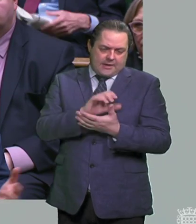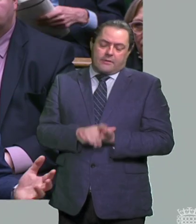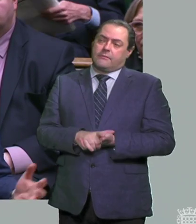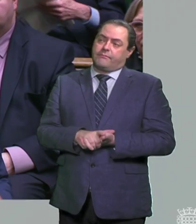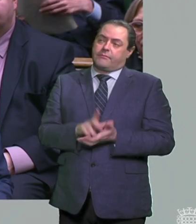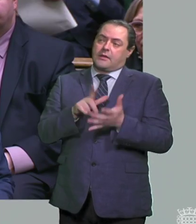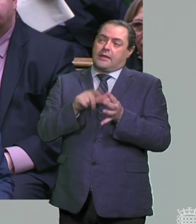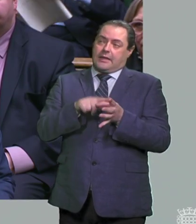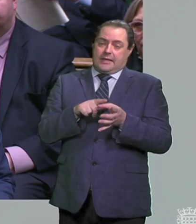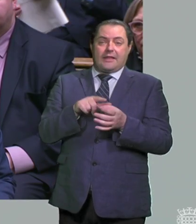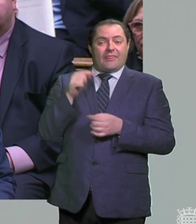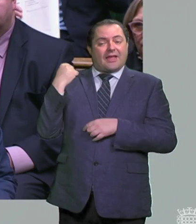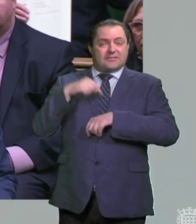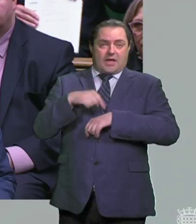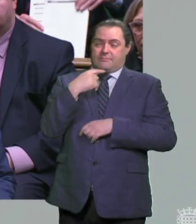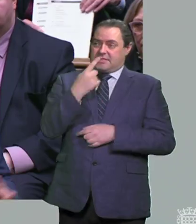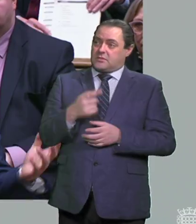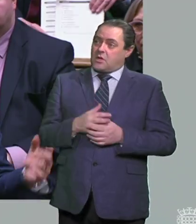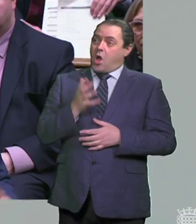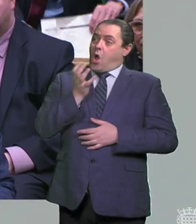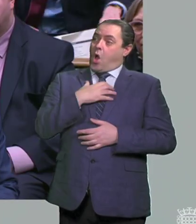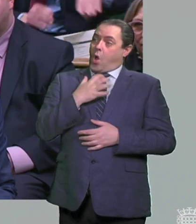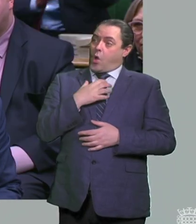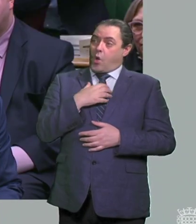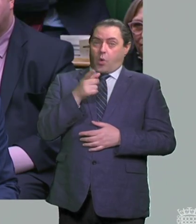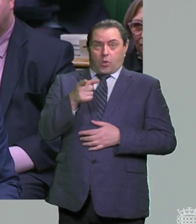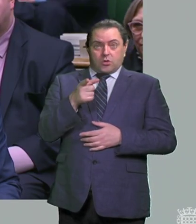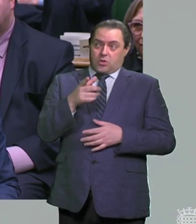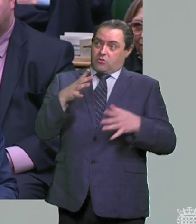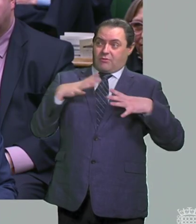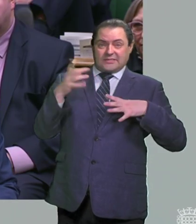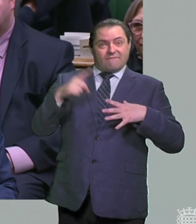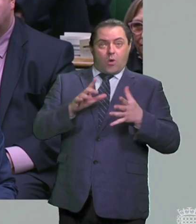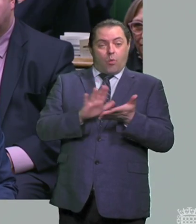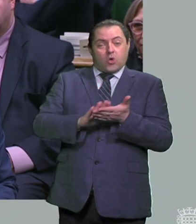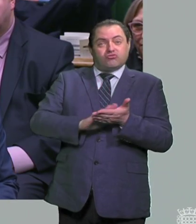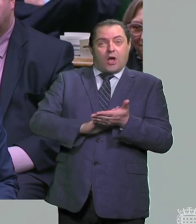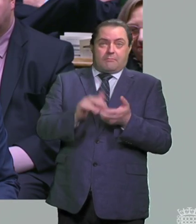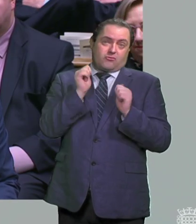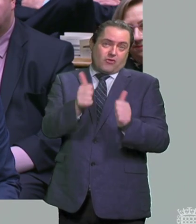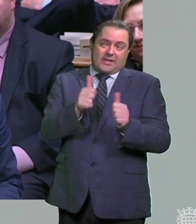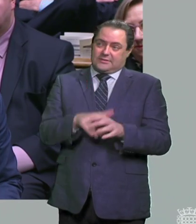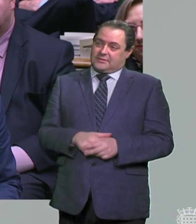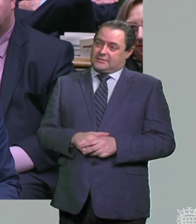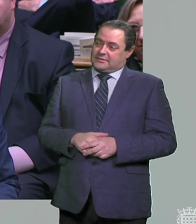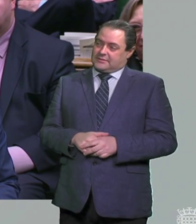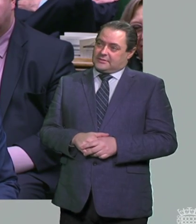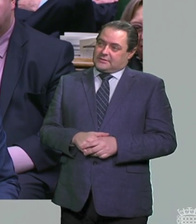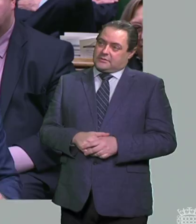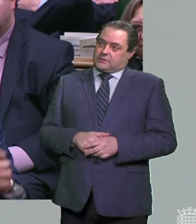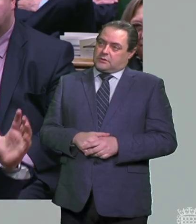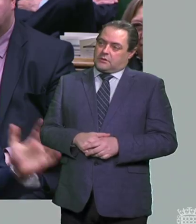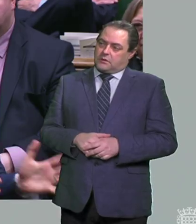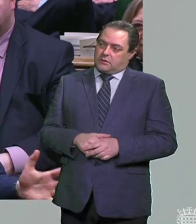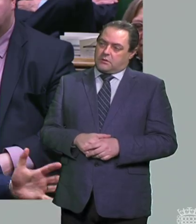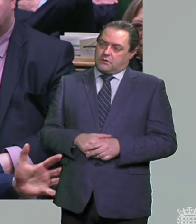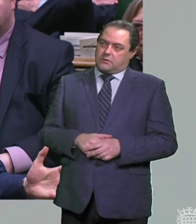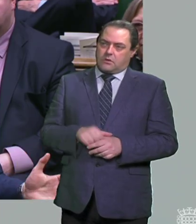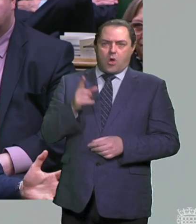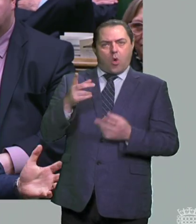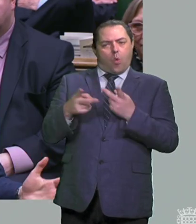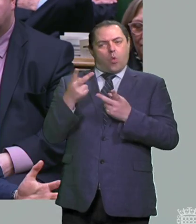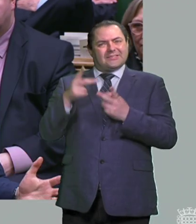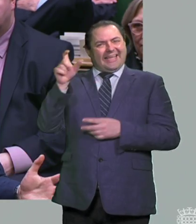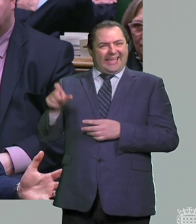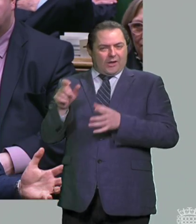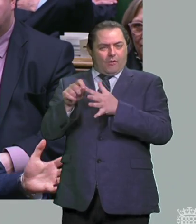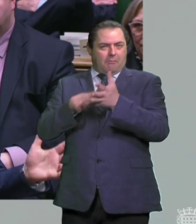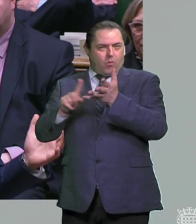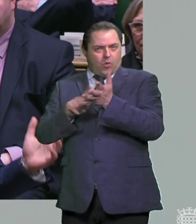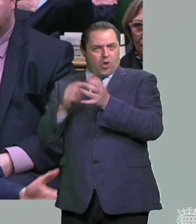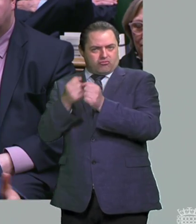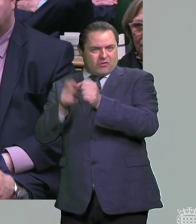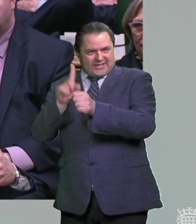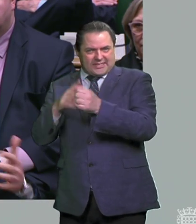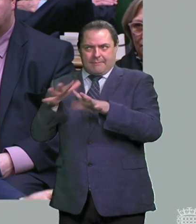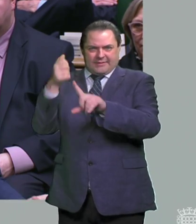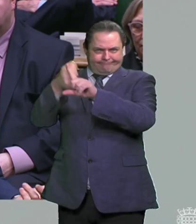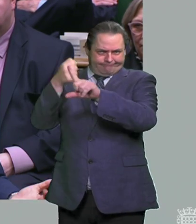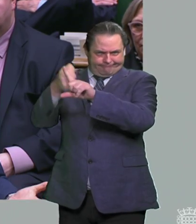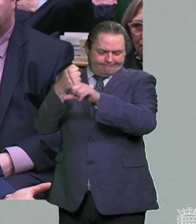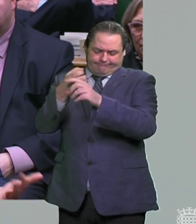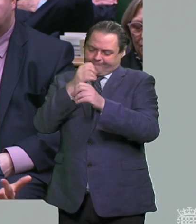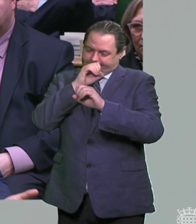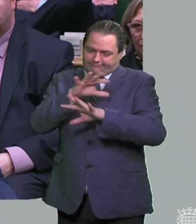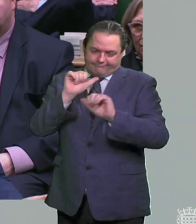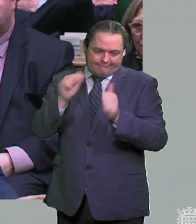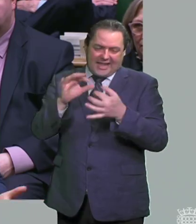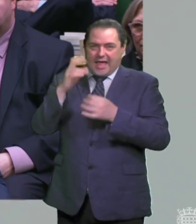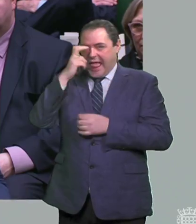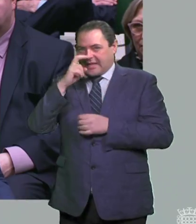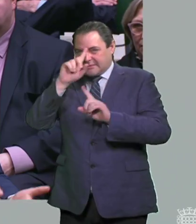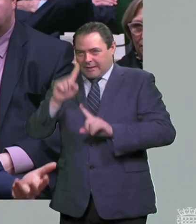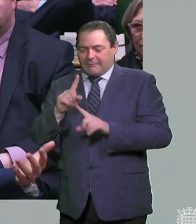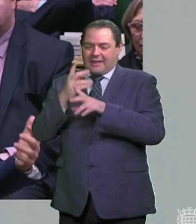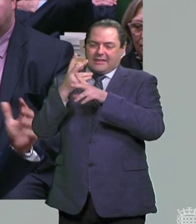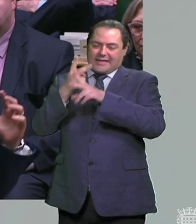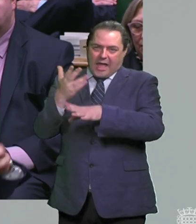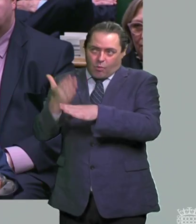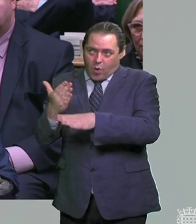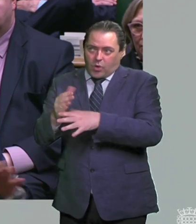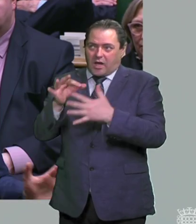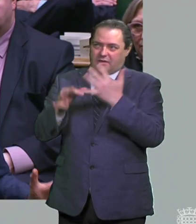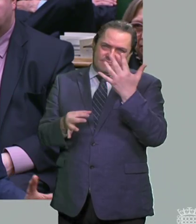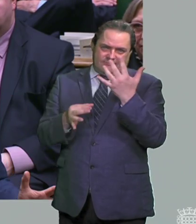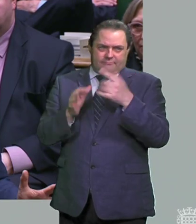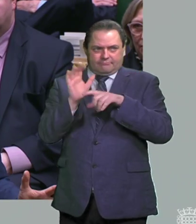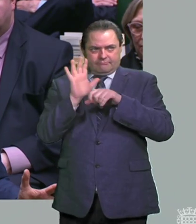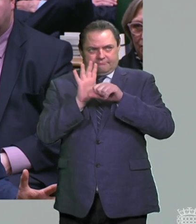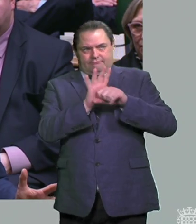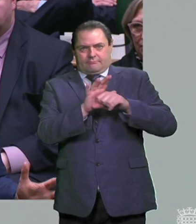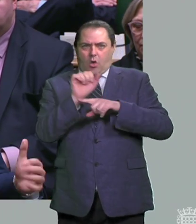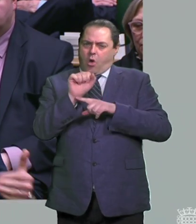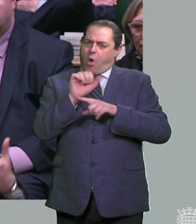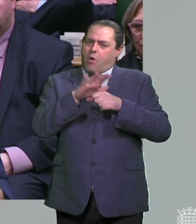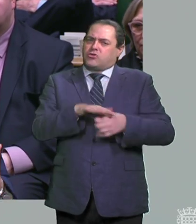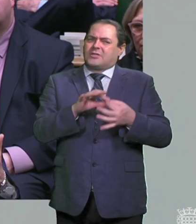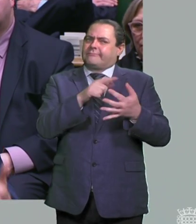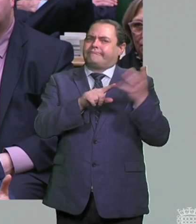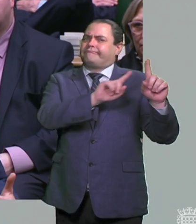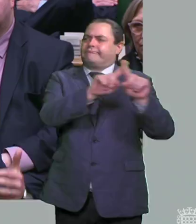Lily, amazingly, said at the time, “Oh, lads, you’ve come to do the washing up! That’s great!” Her alter ego, Paul O’Grady, campaigned acerbically and hilariously for elderly people and care workers and against oppression of every kind.